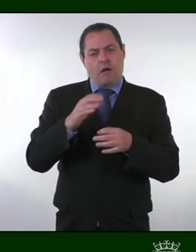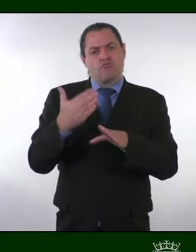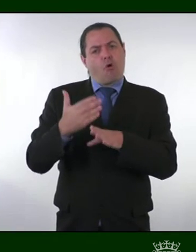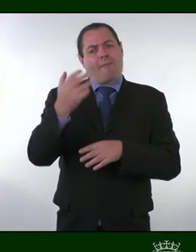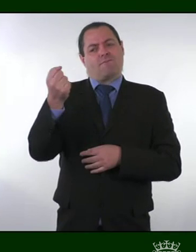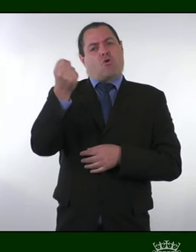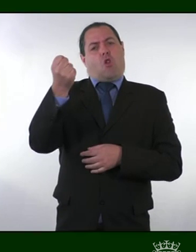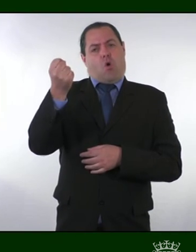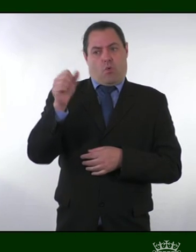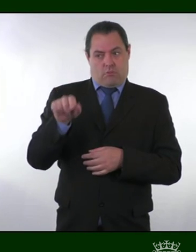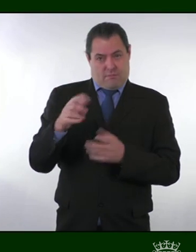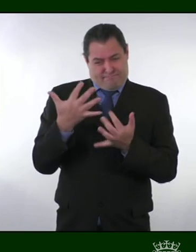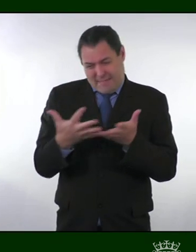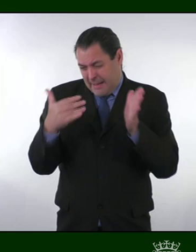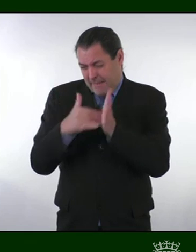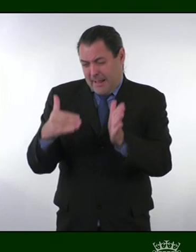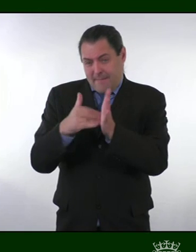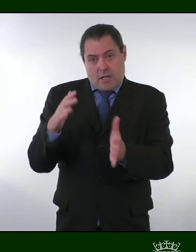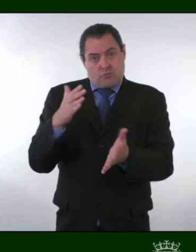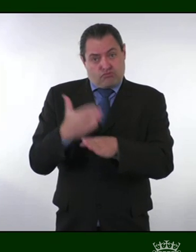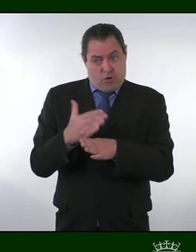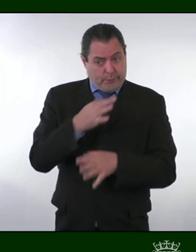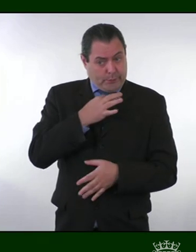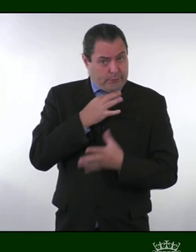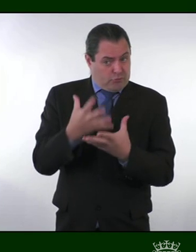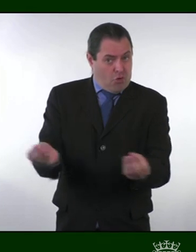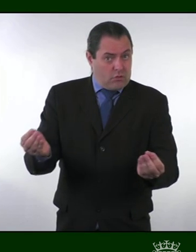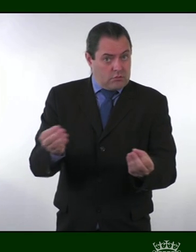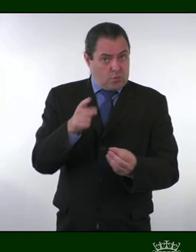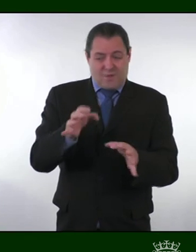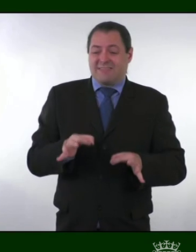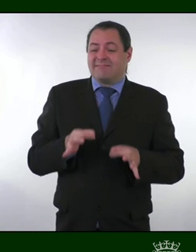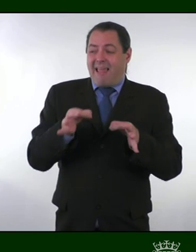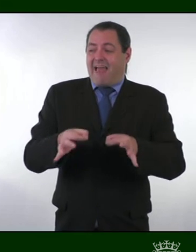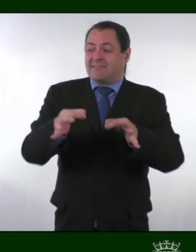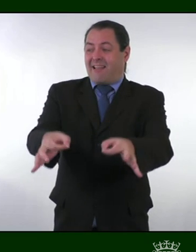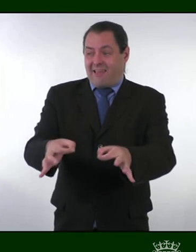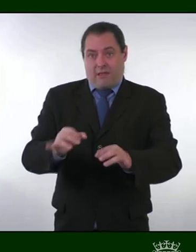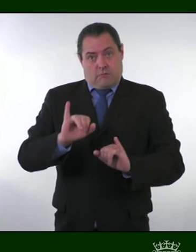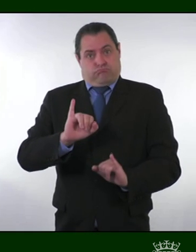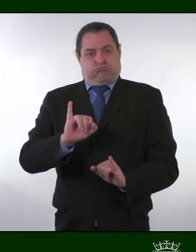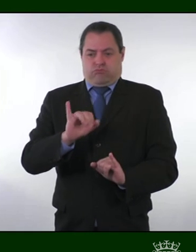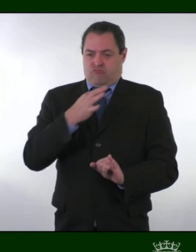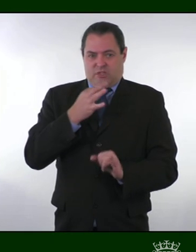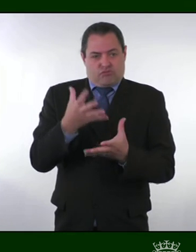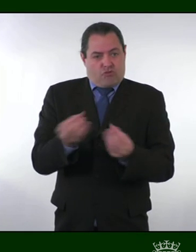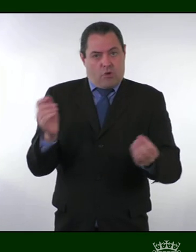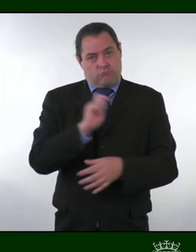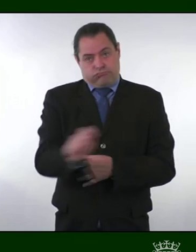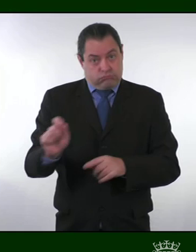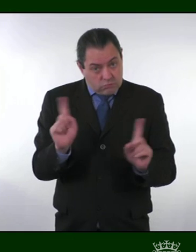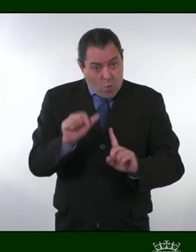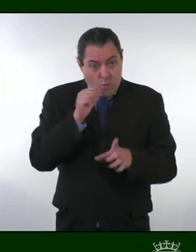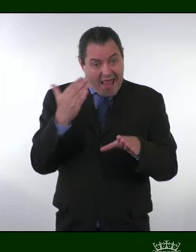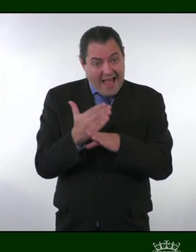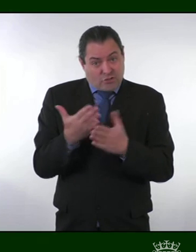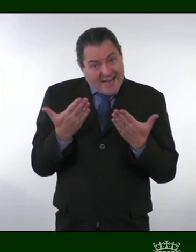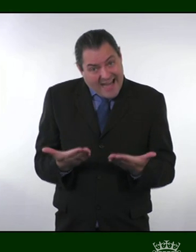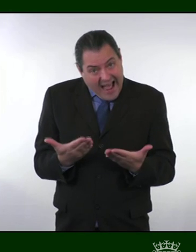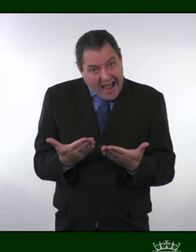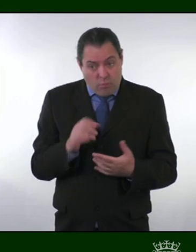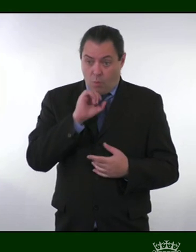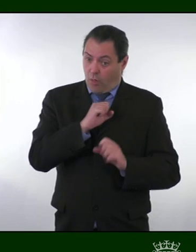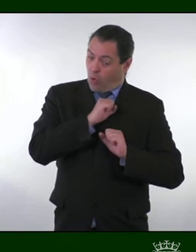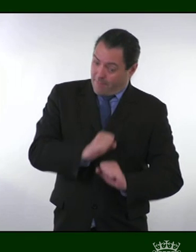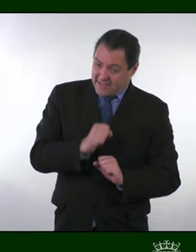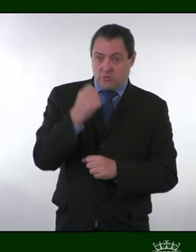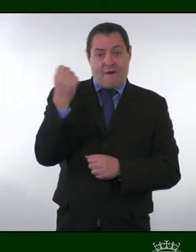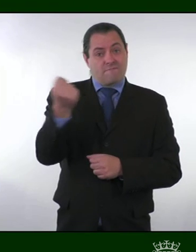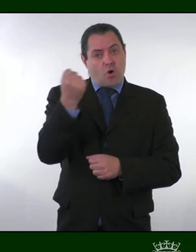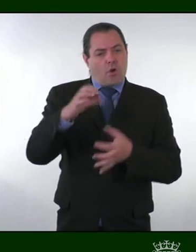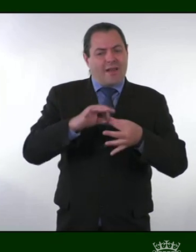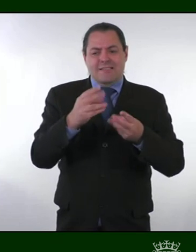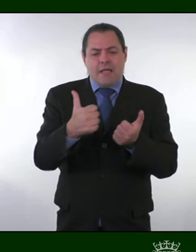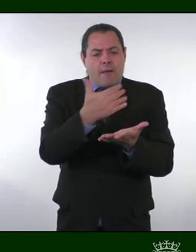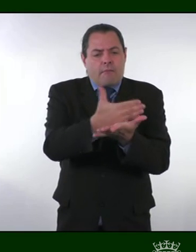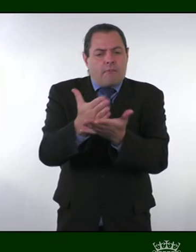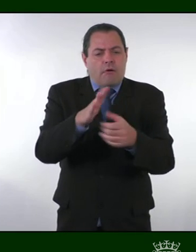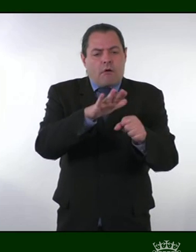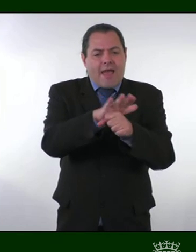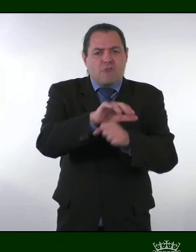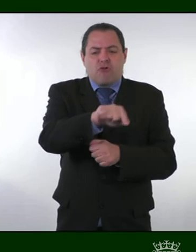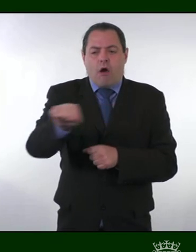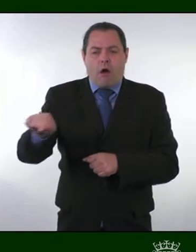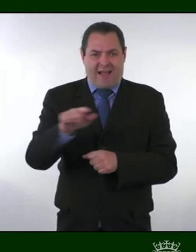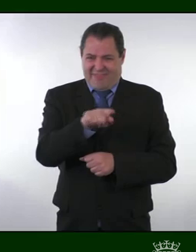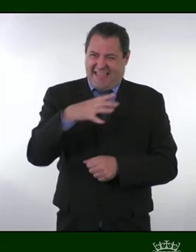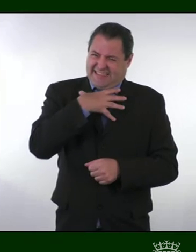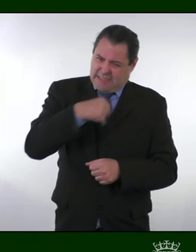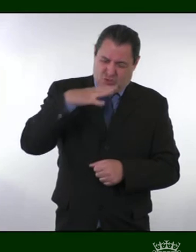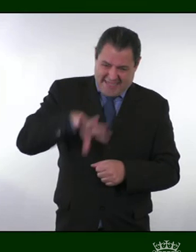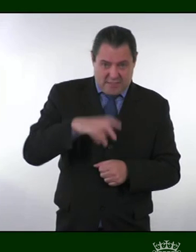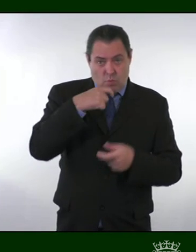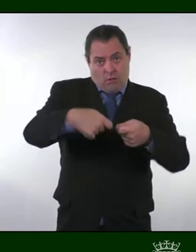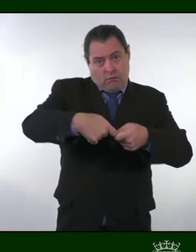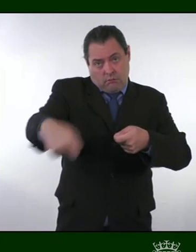The jobs of millions of people are at risk. The longer he delays, the more they are at risk, so will he act now, finally get this decision right and commit to extend the furlough scheme for those sectors and those workers that desperately need it?